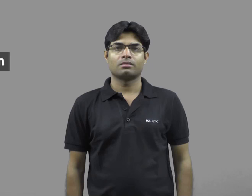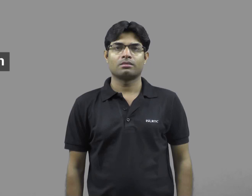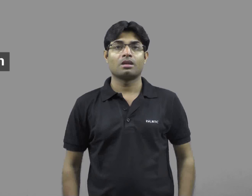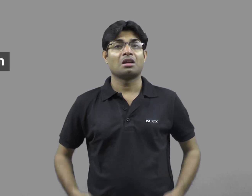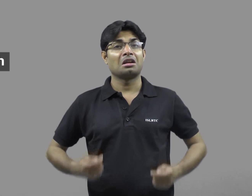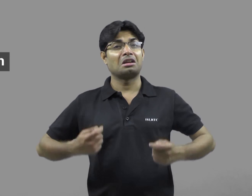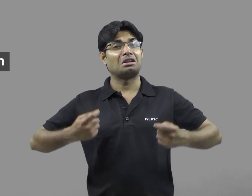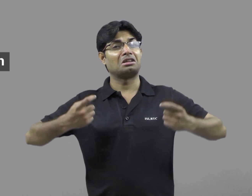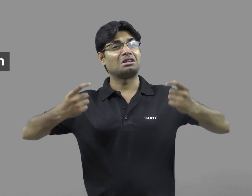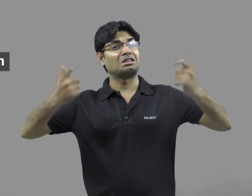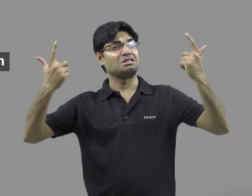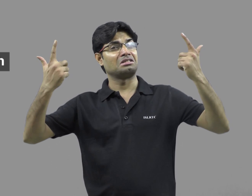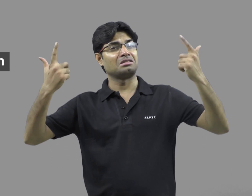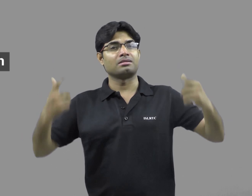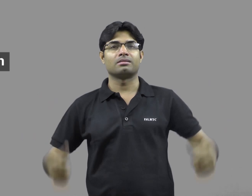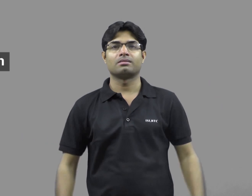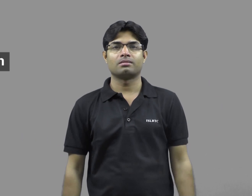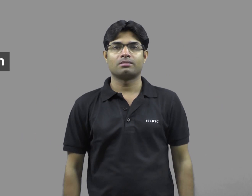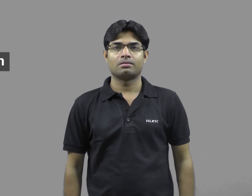Rich